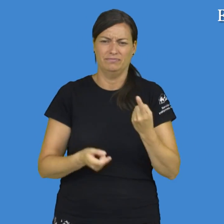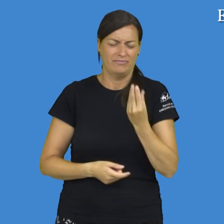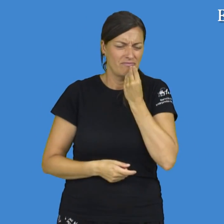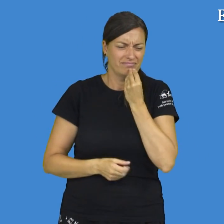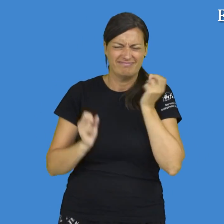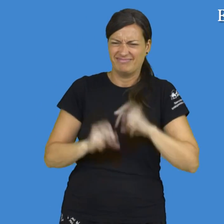comer